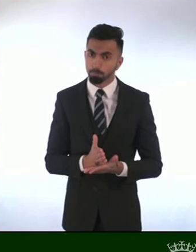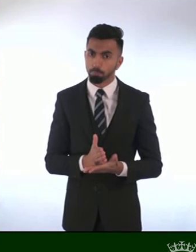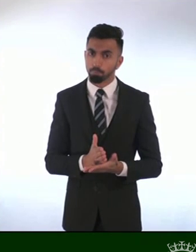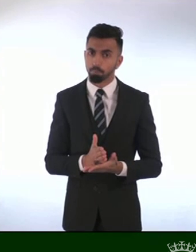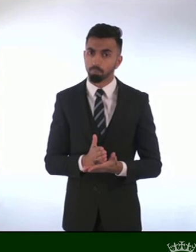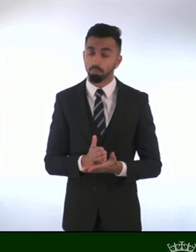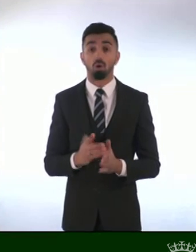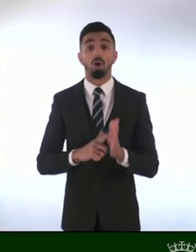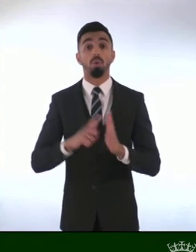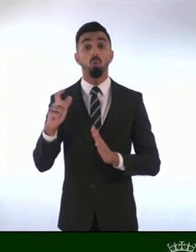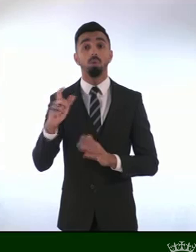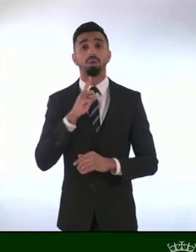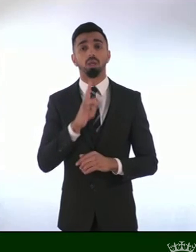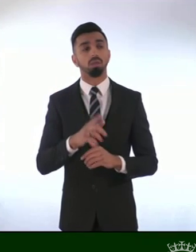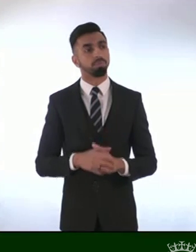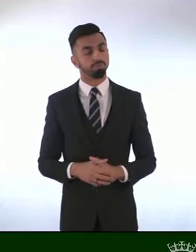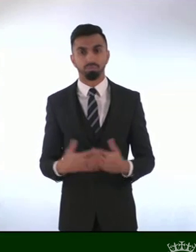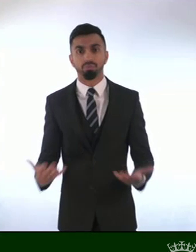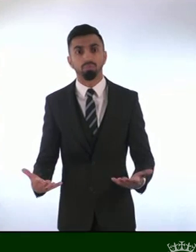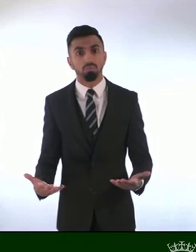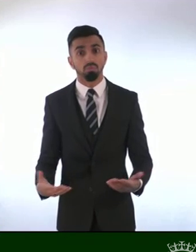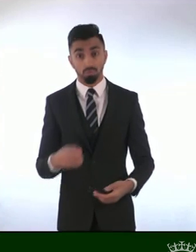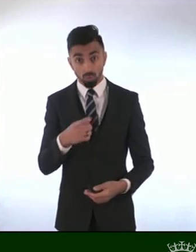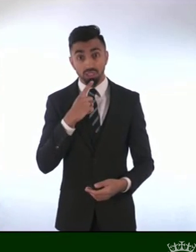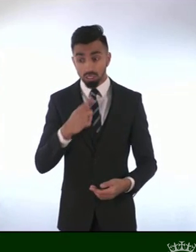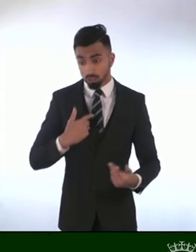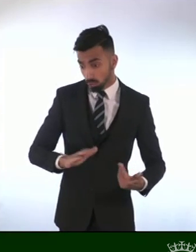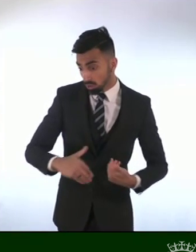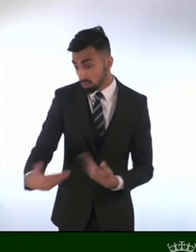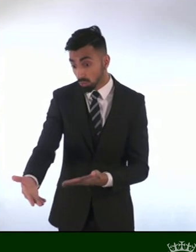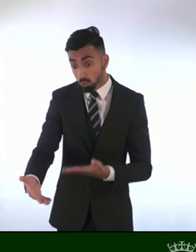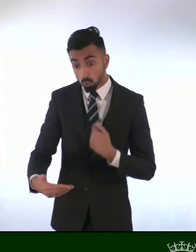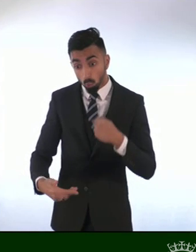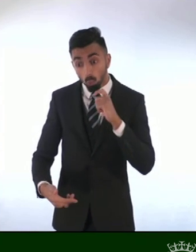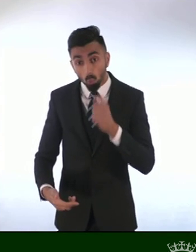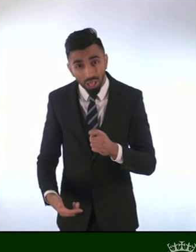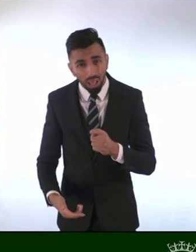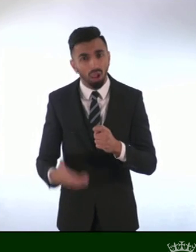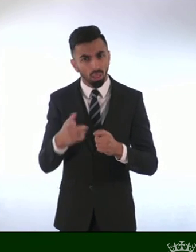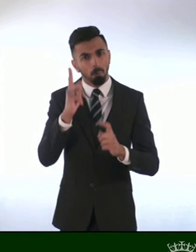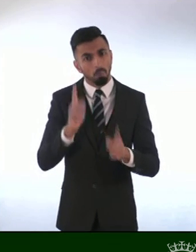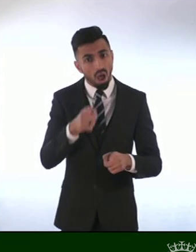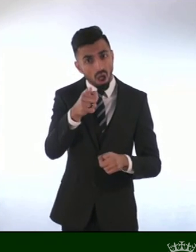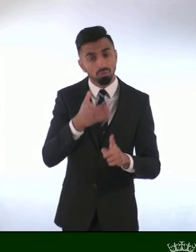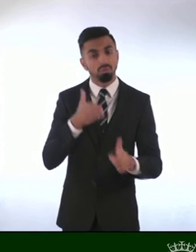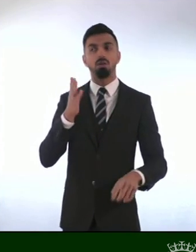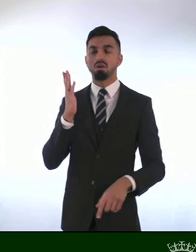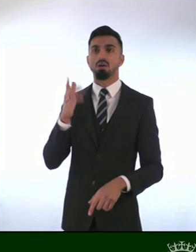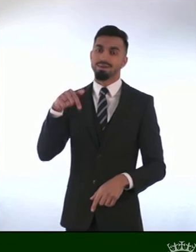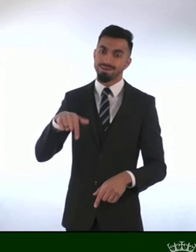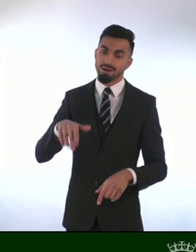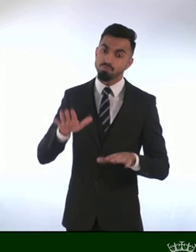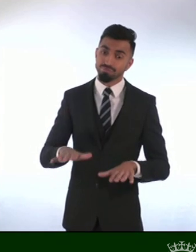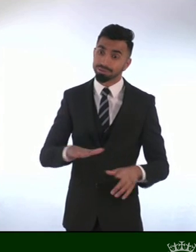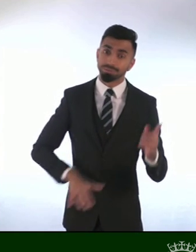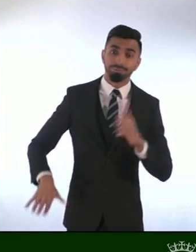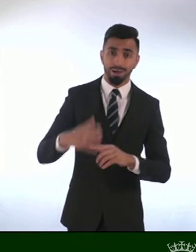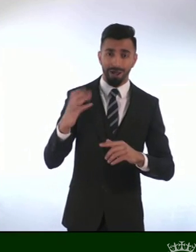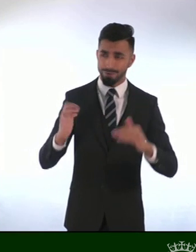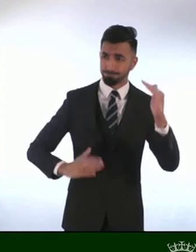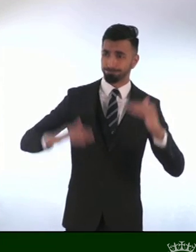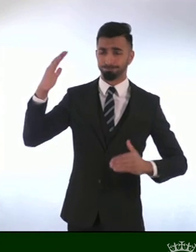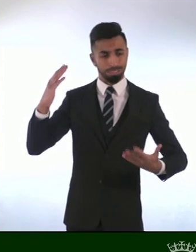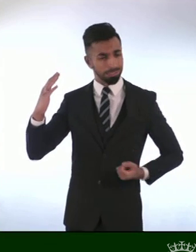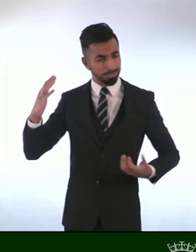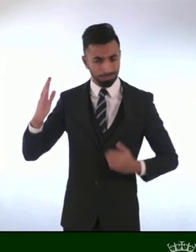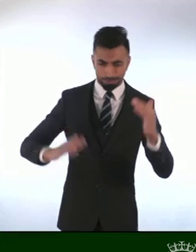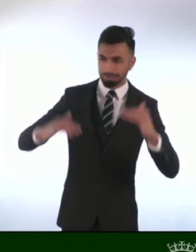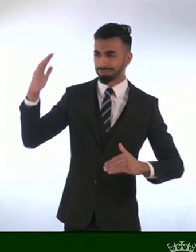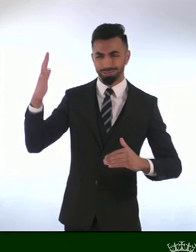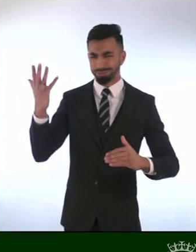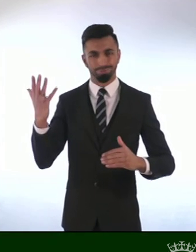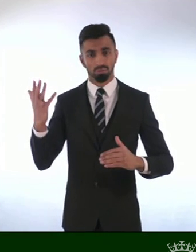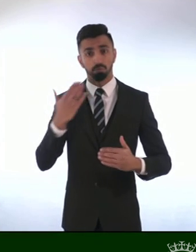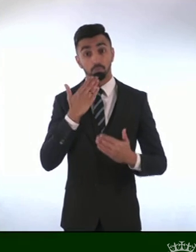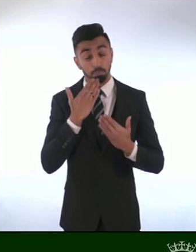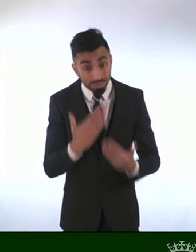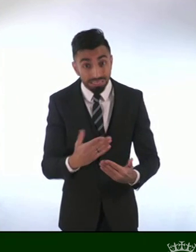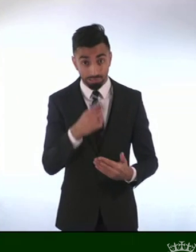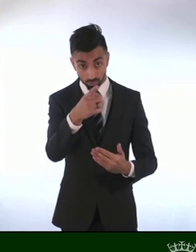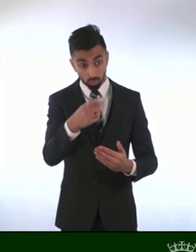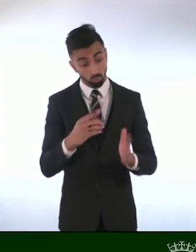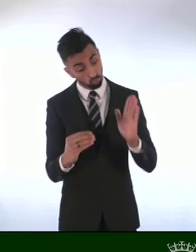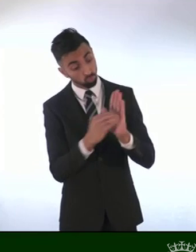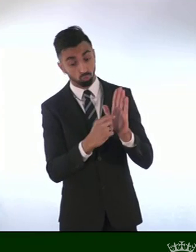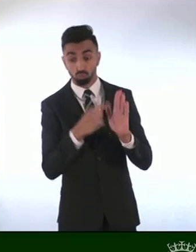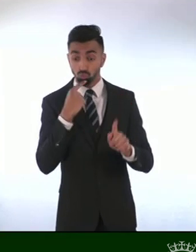What it takes is a recognition of the social injustice and inequalities that exist in this country, and I hope that when the Prime Minister makes the proposals on statutory sick pay levels that will be recognised.